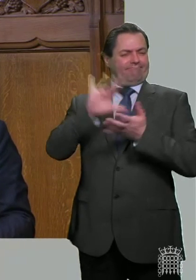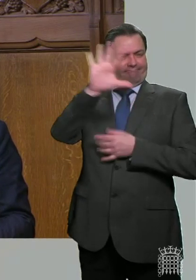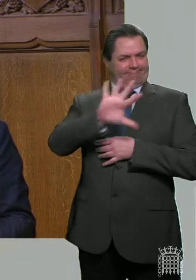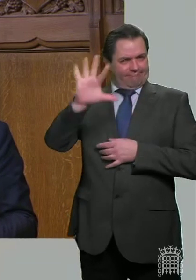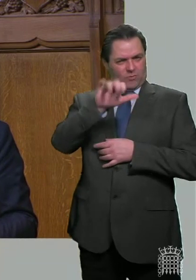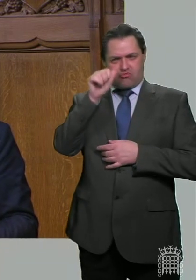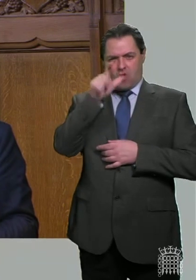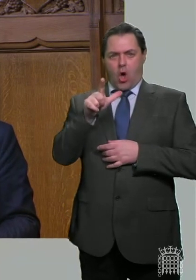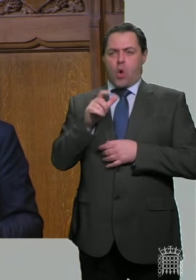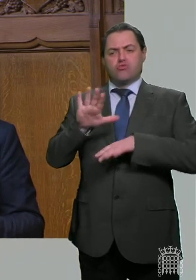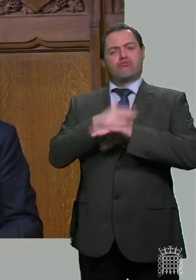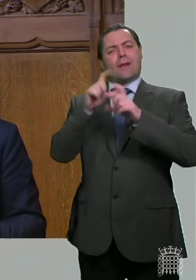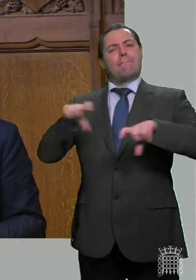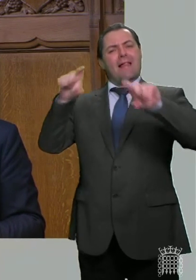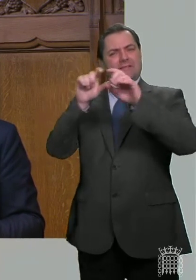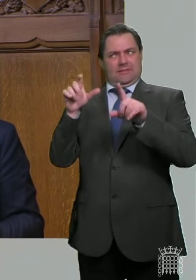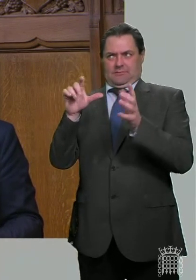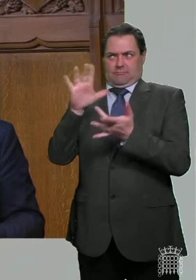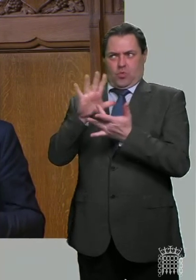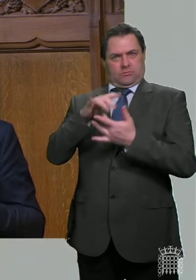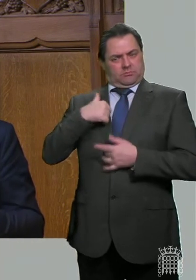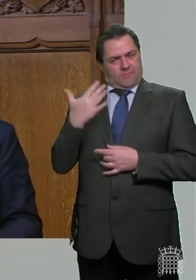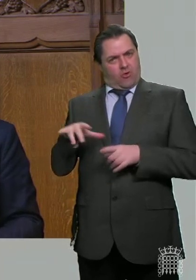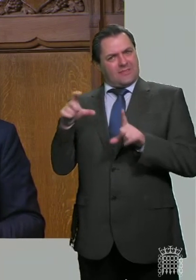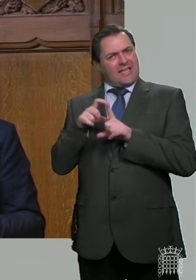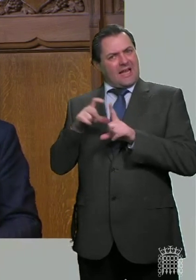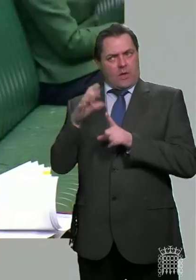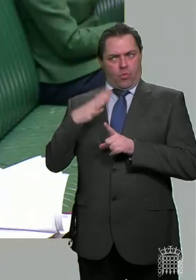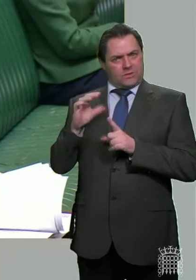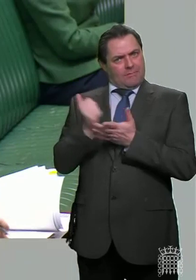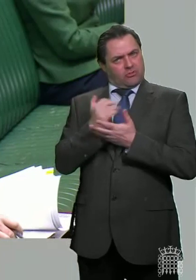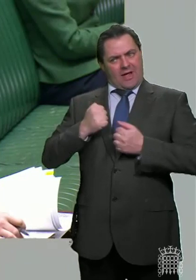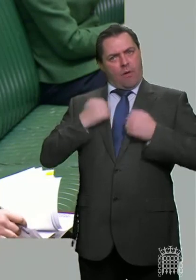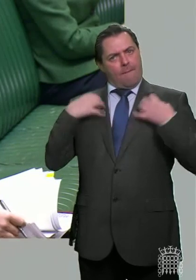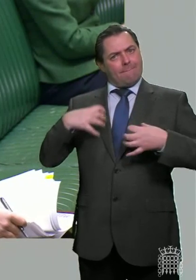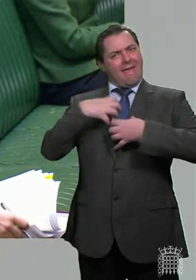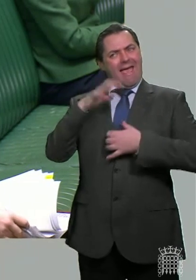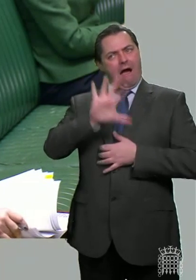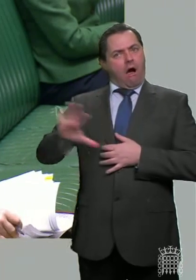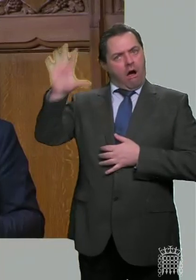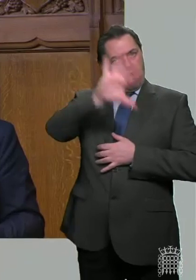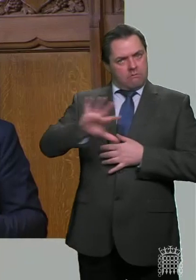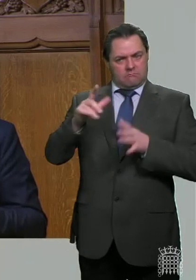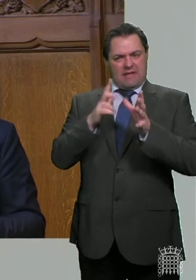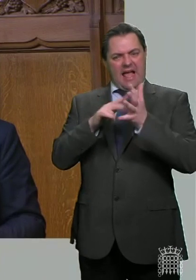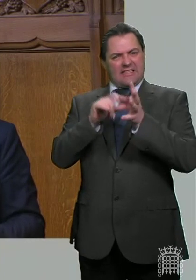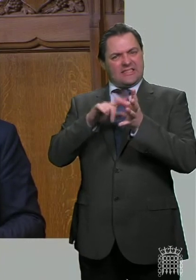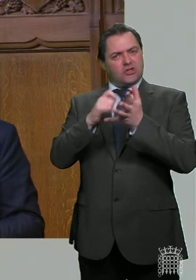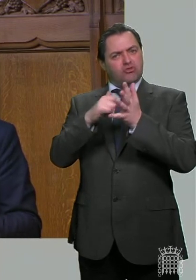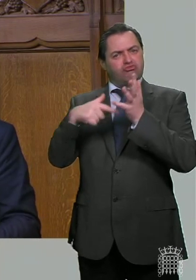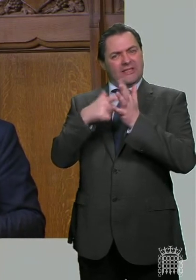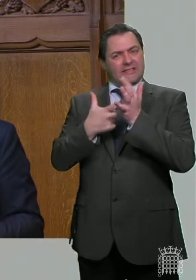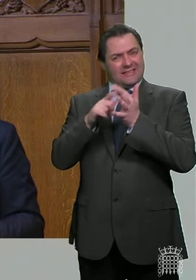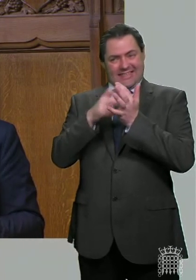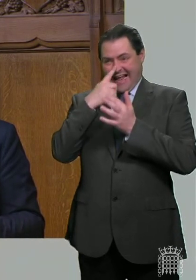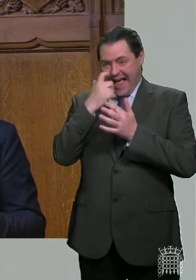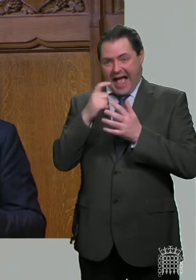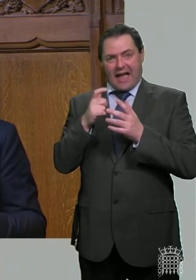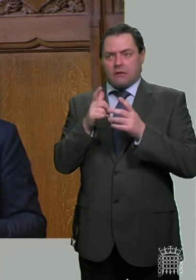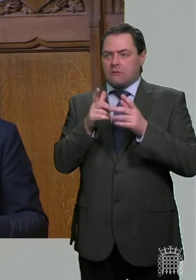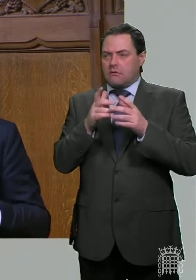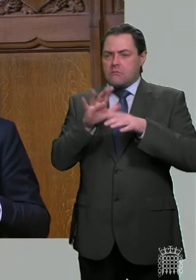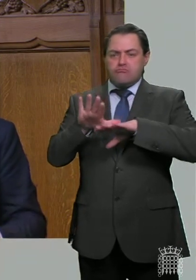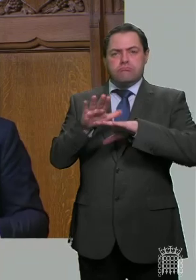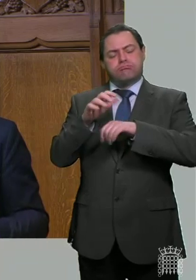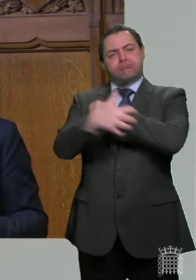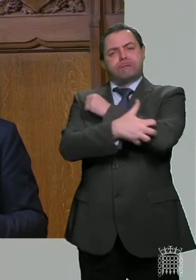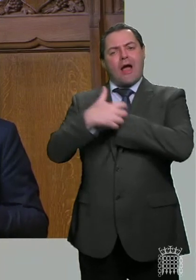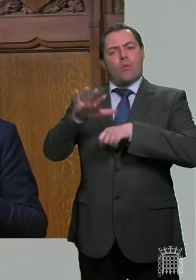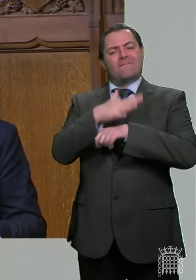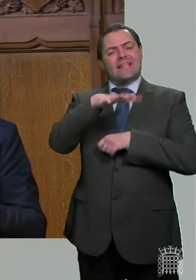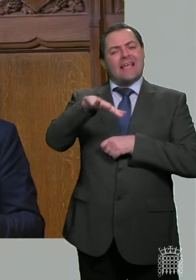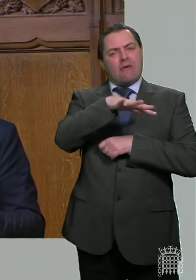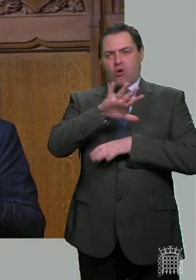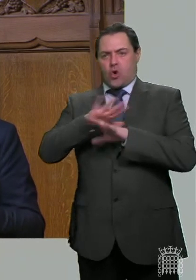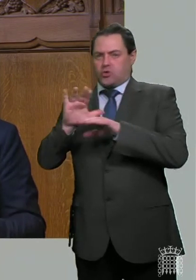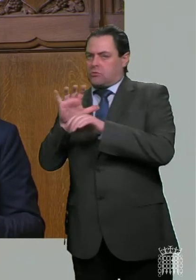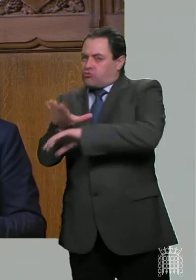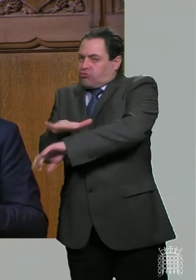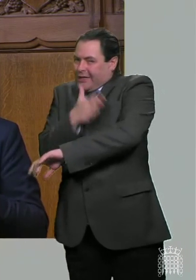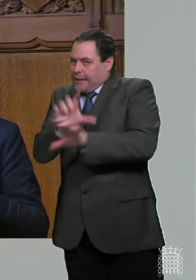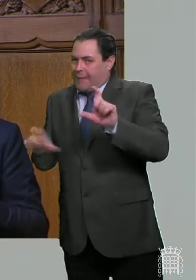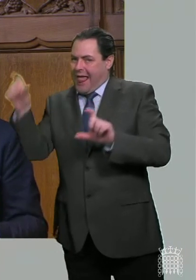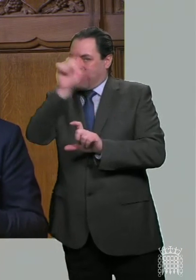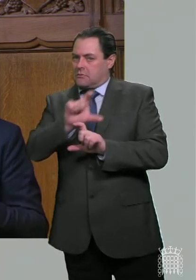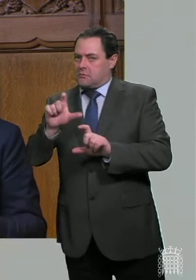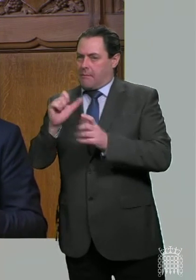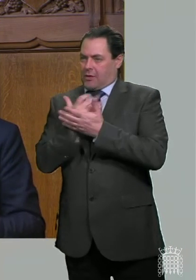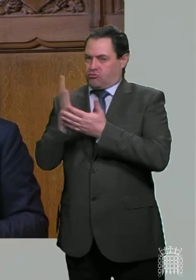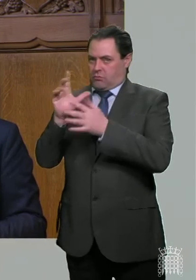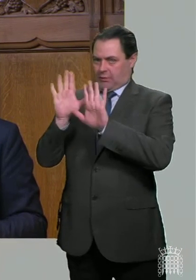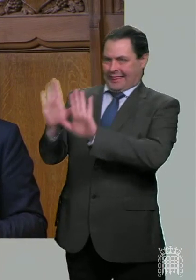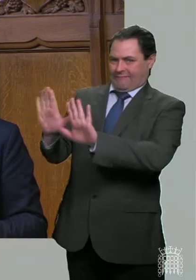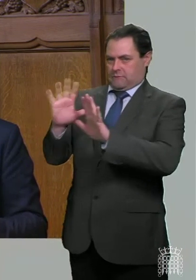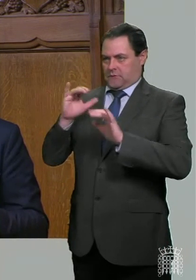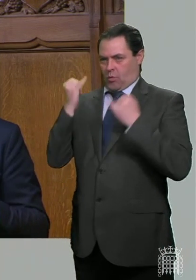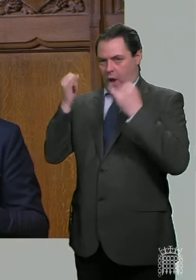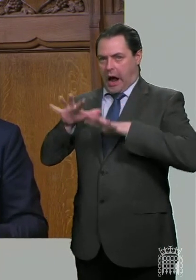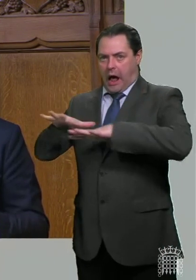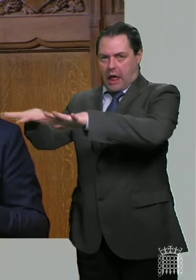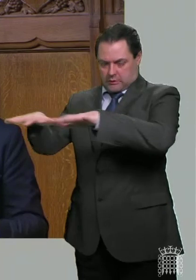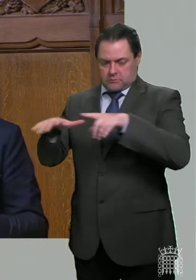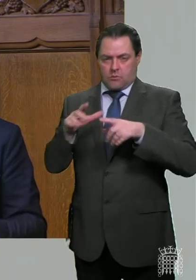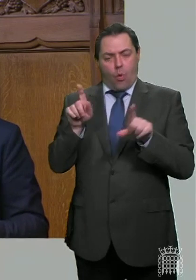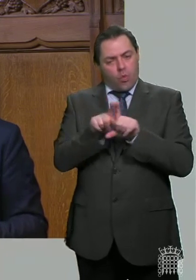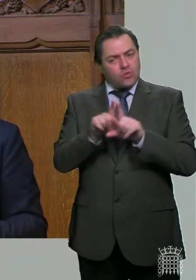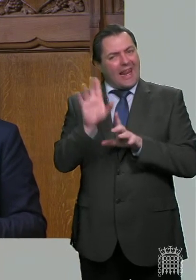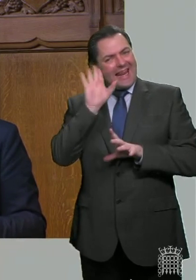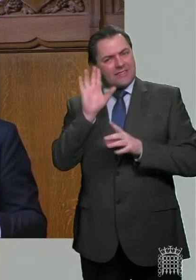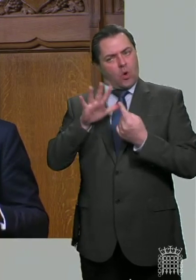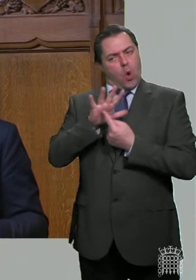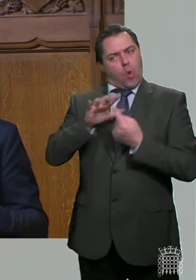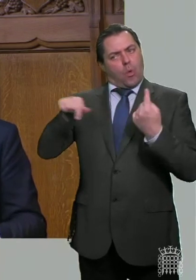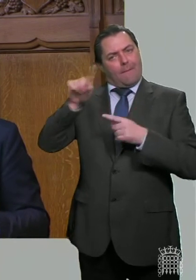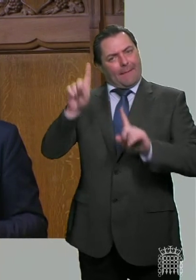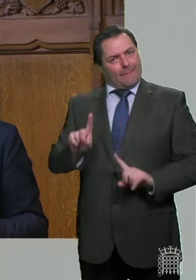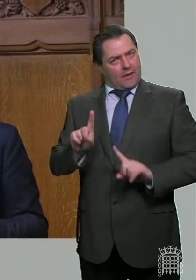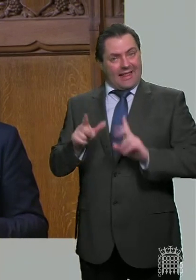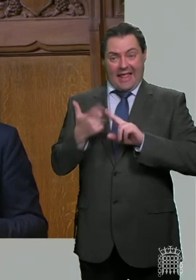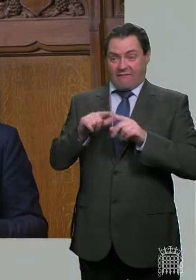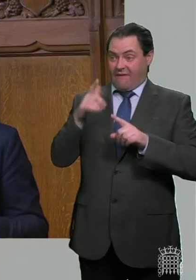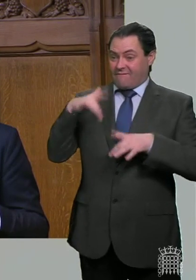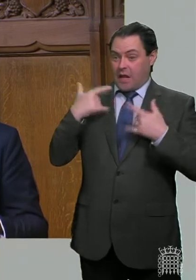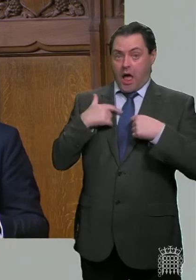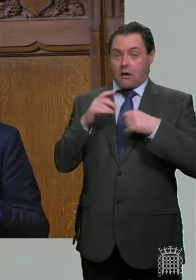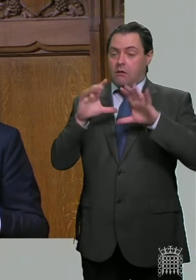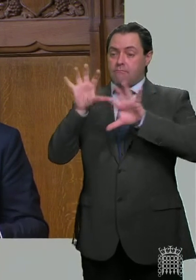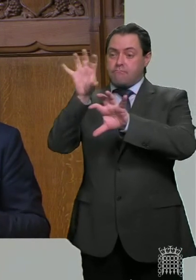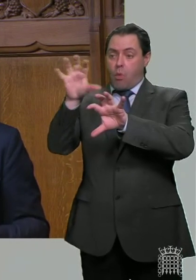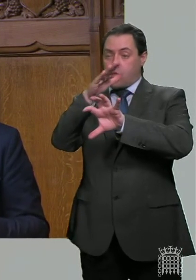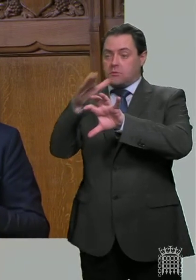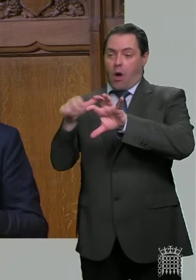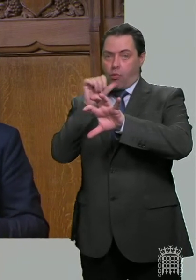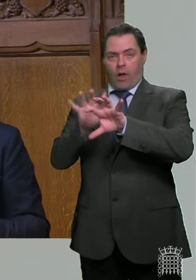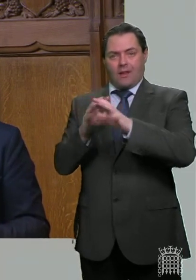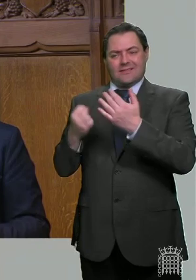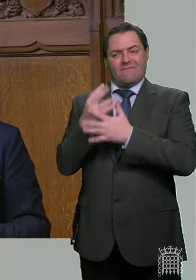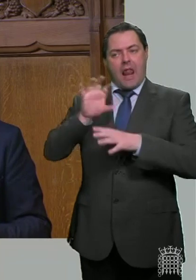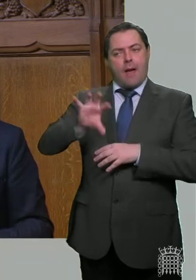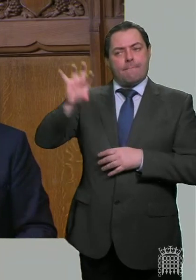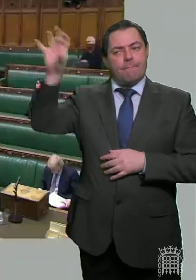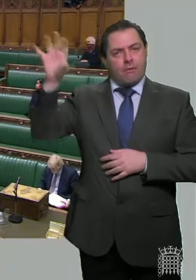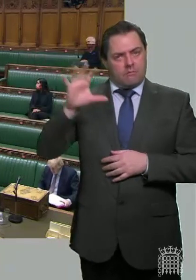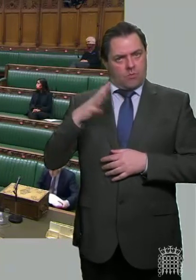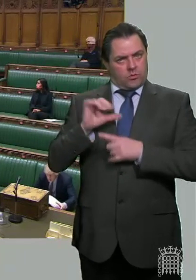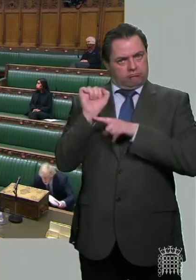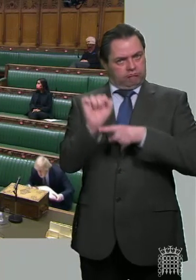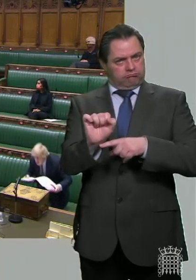Will he make sure that Dudley Council and our Mayor Andy Street have the powers and resources they need to ensure that development is on brownfield rather than valuable green spaces, and that local people’s voices are clearly heard and taken into account, including where the proposed development is across local authority borders in the green belt surrounding Dudley South?